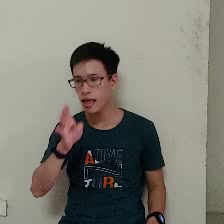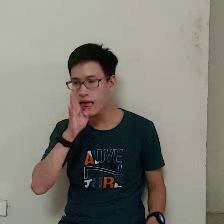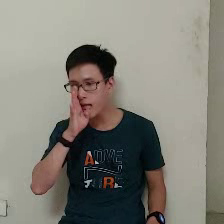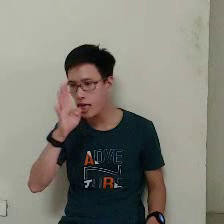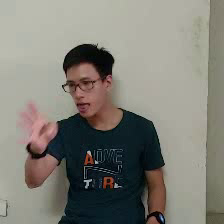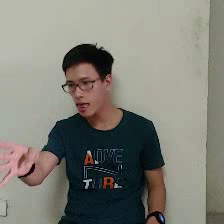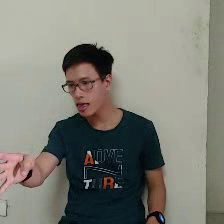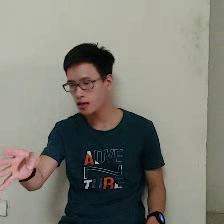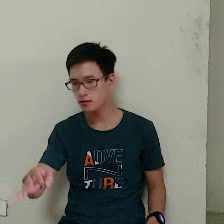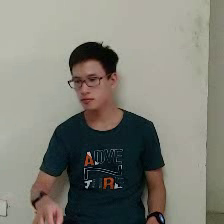Nôn ói